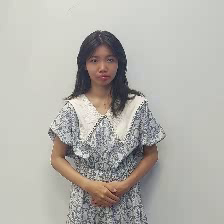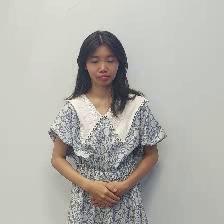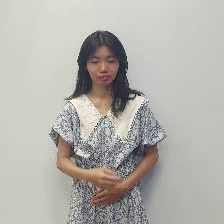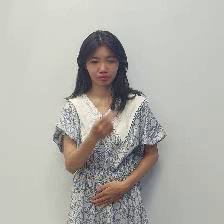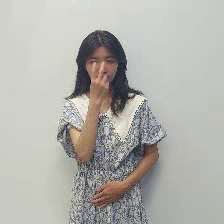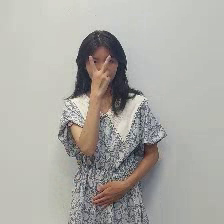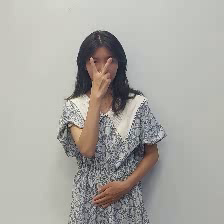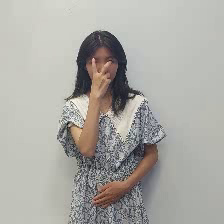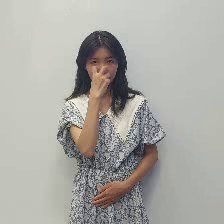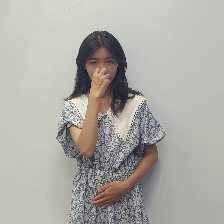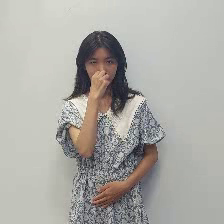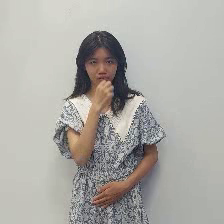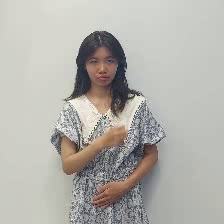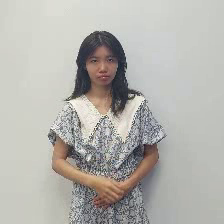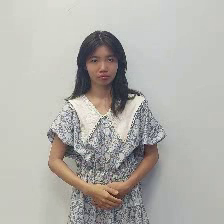Khóc